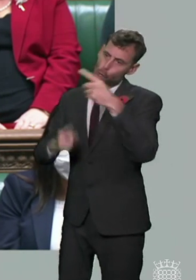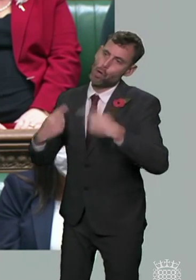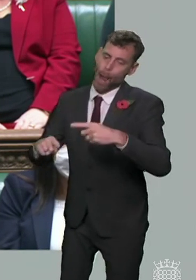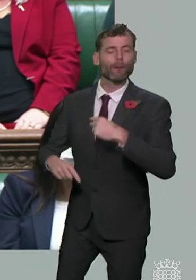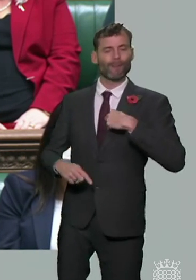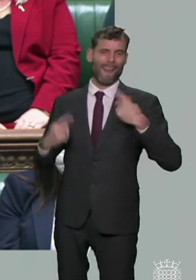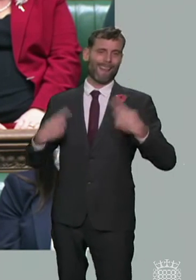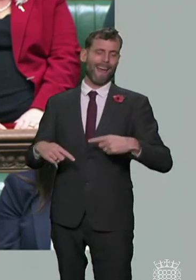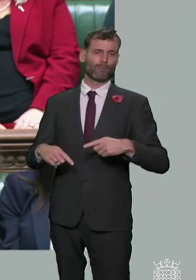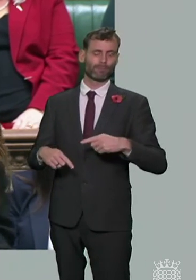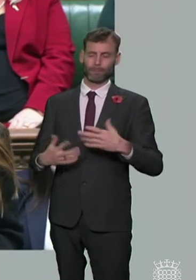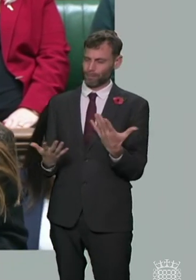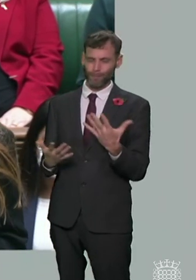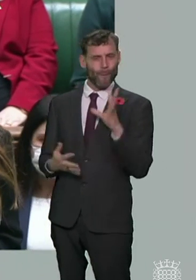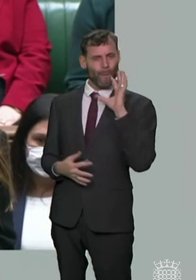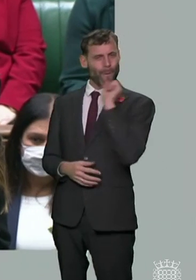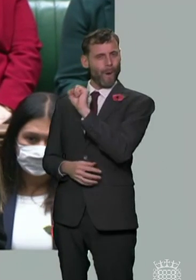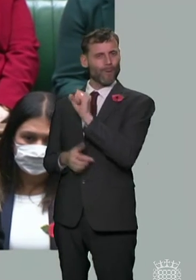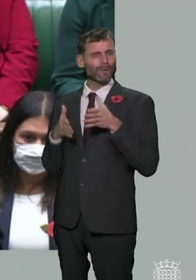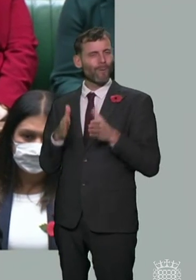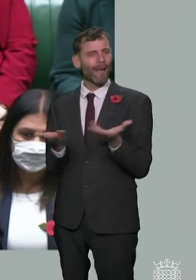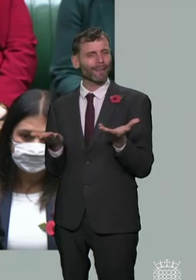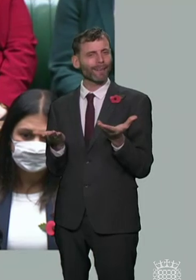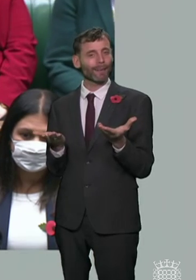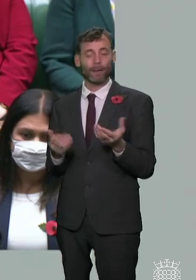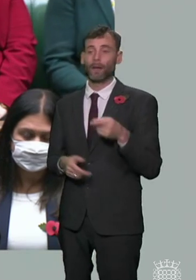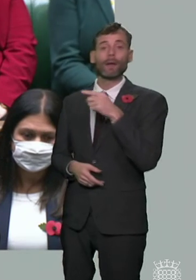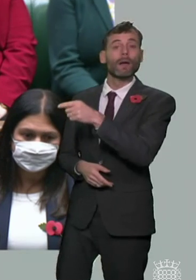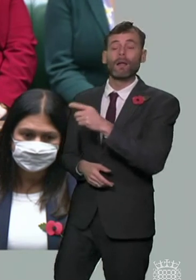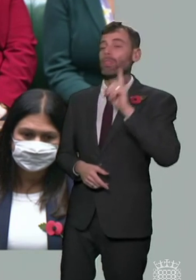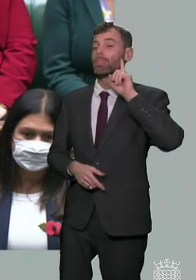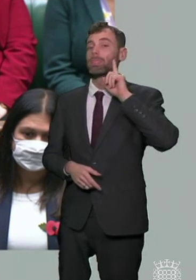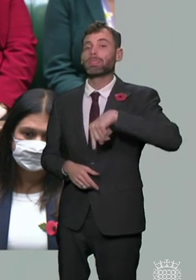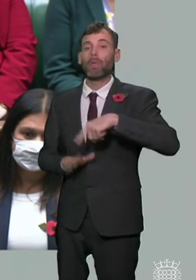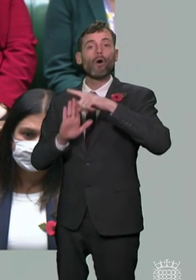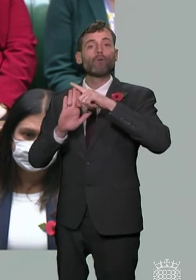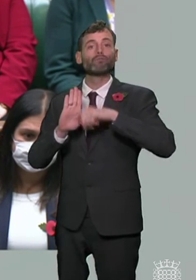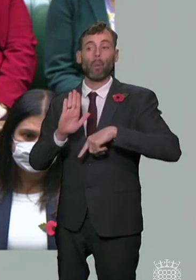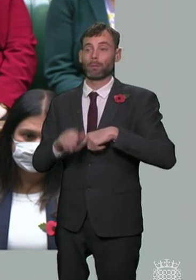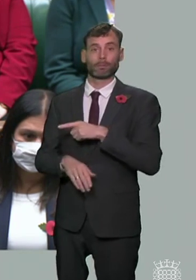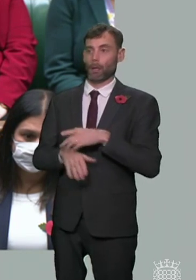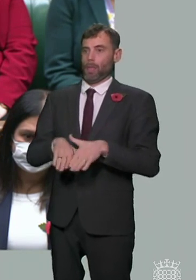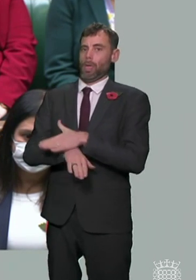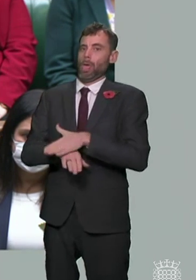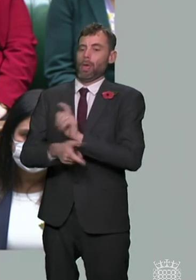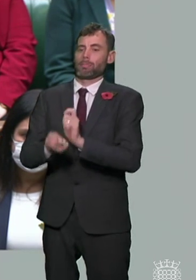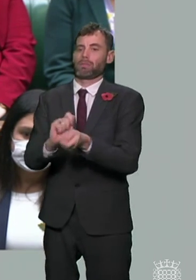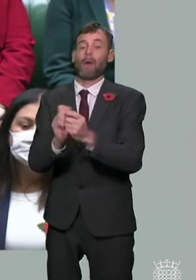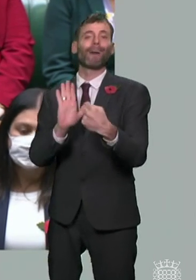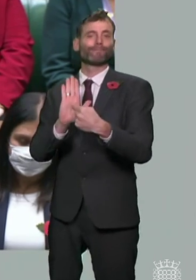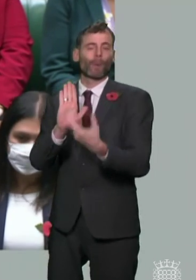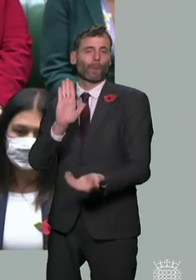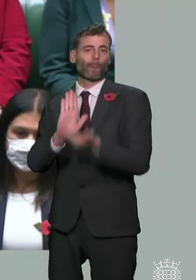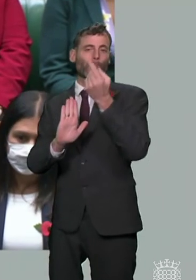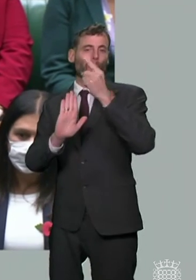When they break the rules, they just remake the rules.